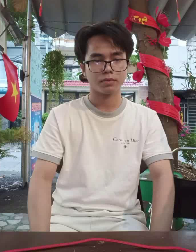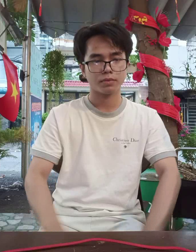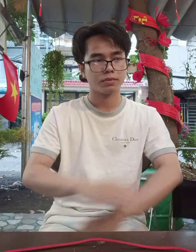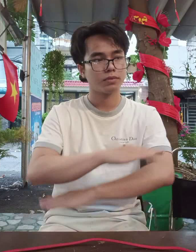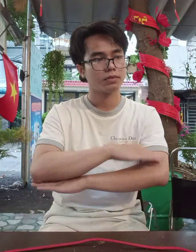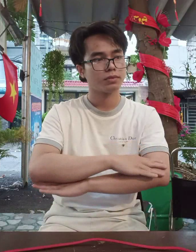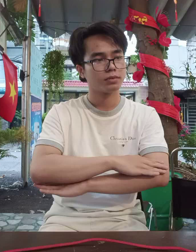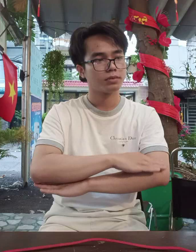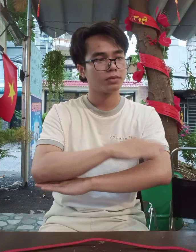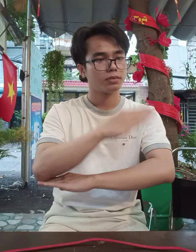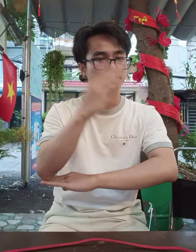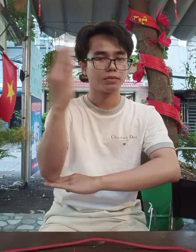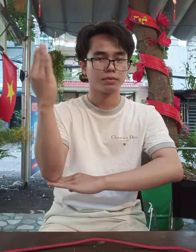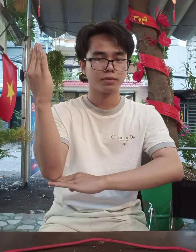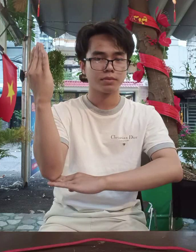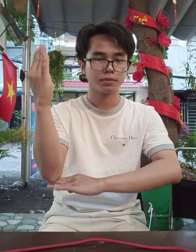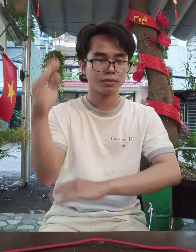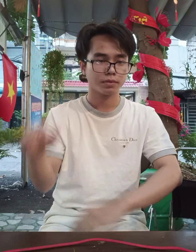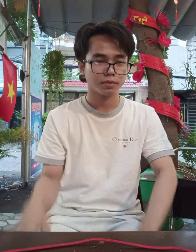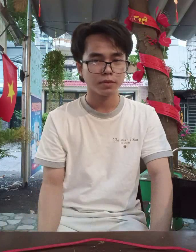buoi sang